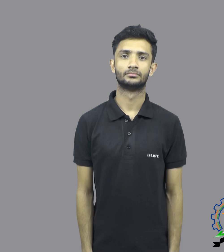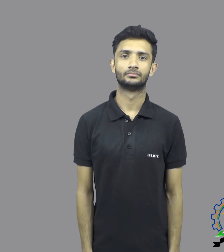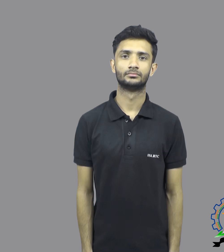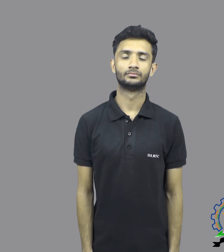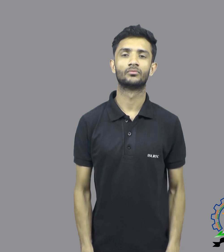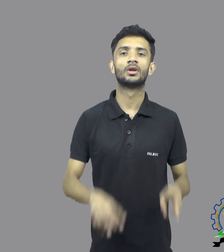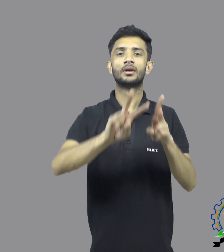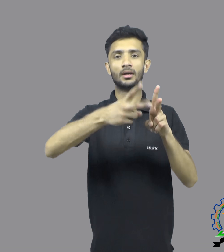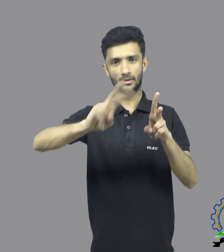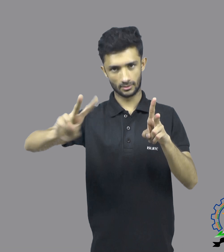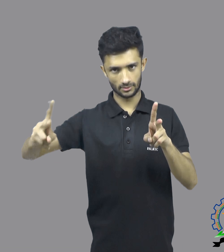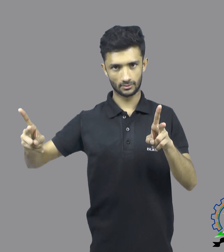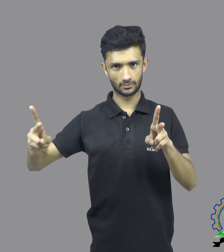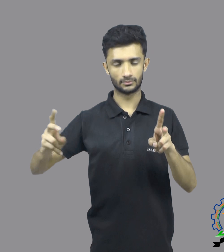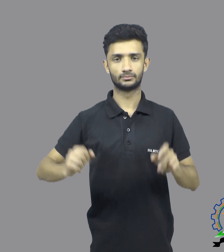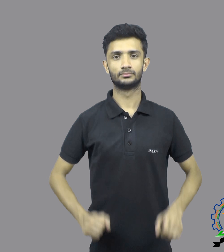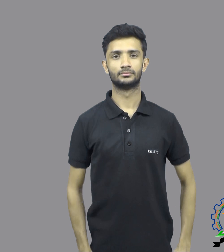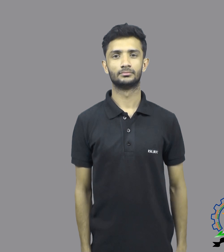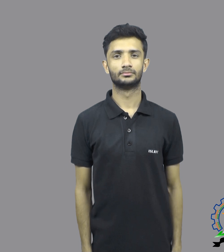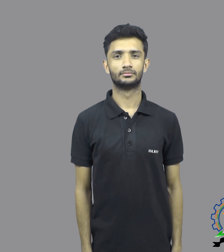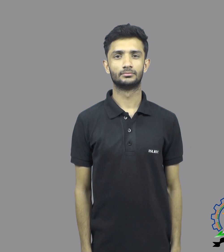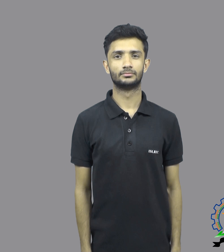Multiple